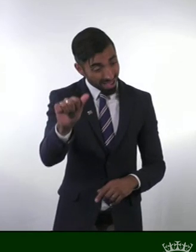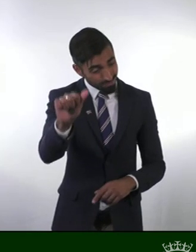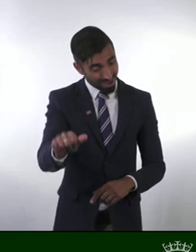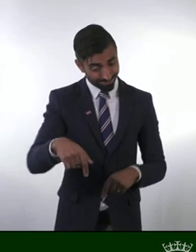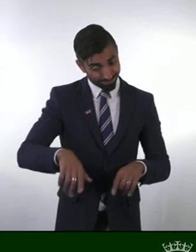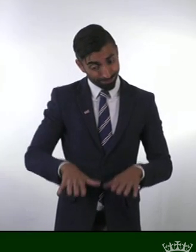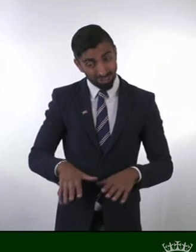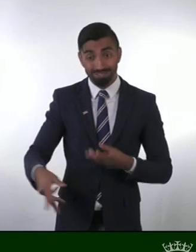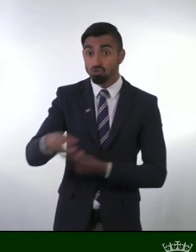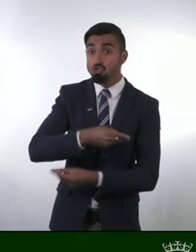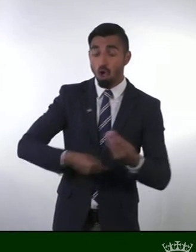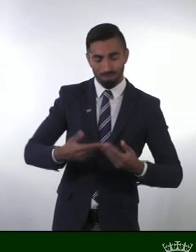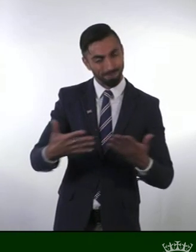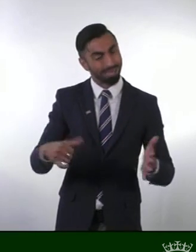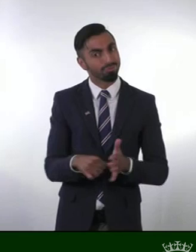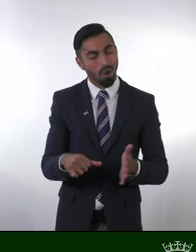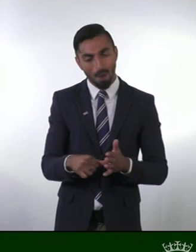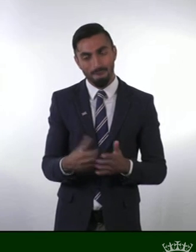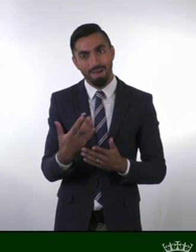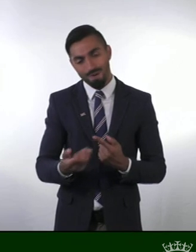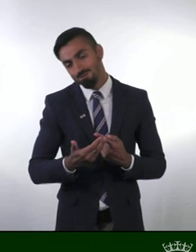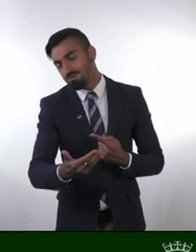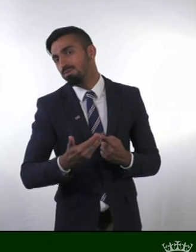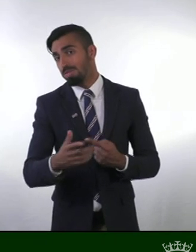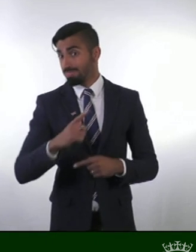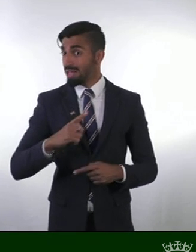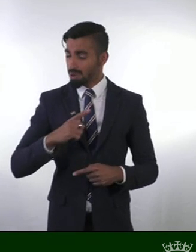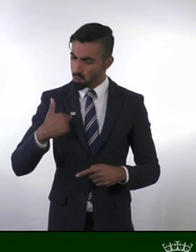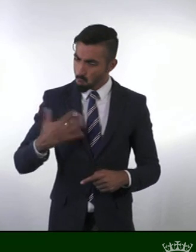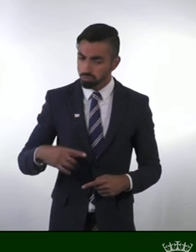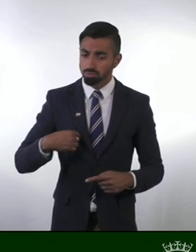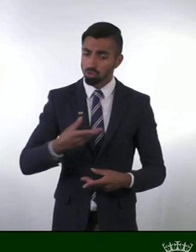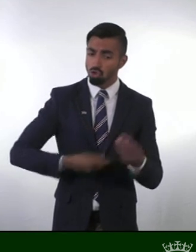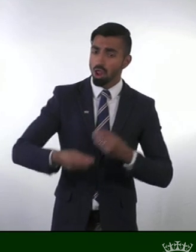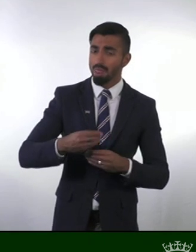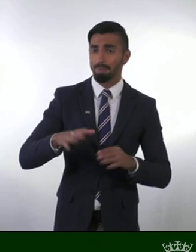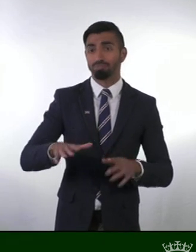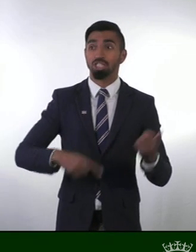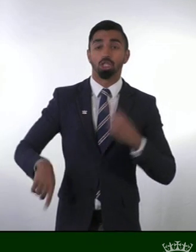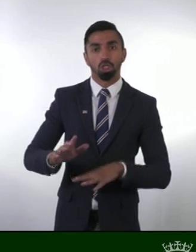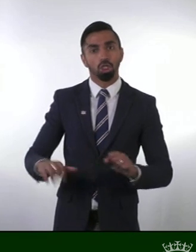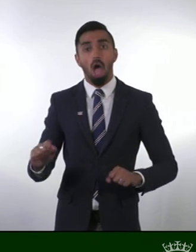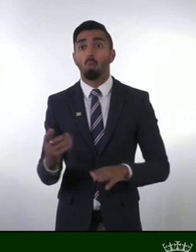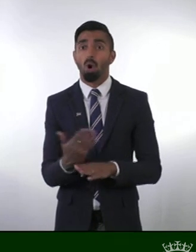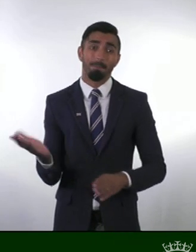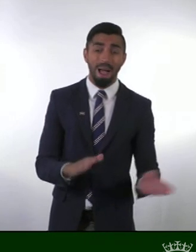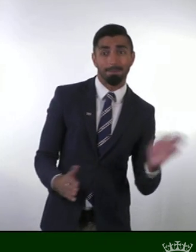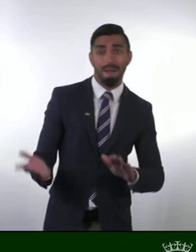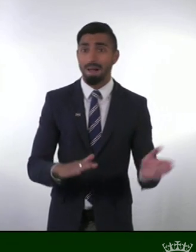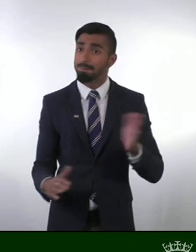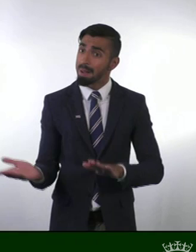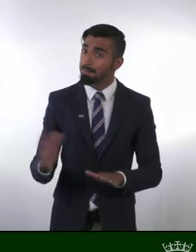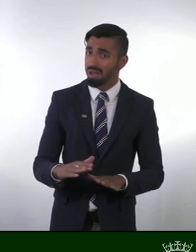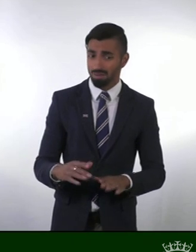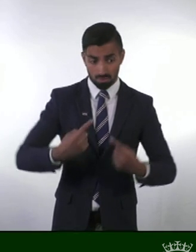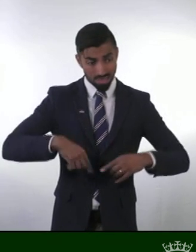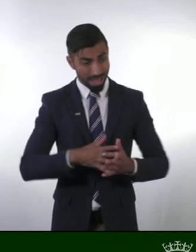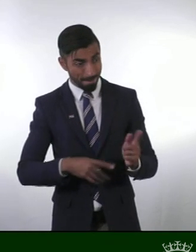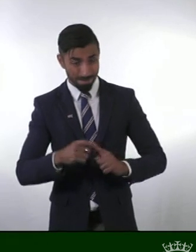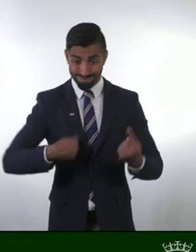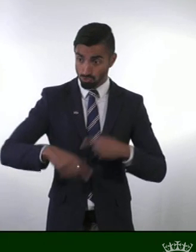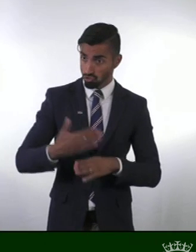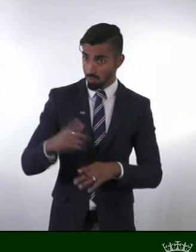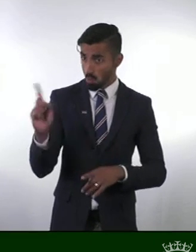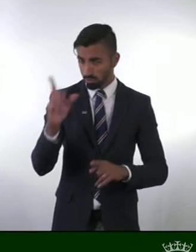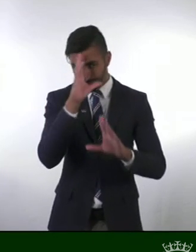That is why we need to get moving, get this country going forward together, and work as parliamentarians and politicians to communicate to the public jointly what we are doing.